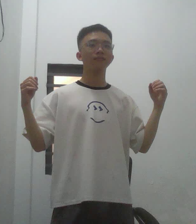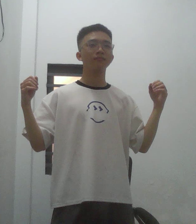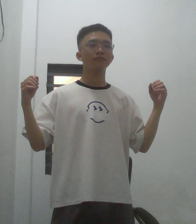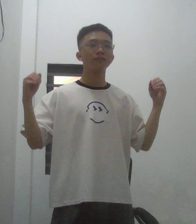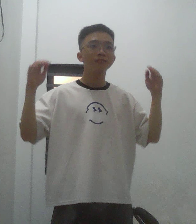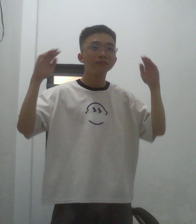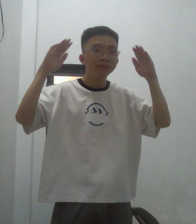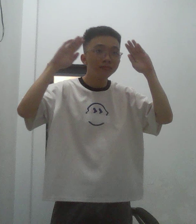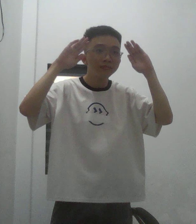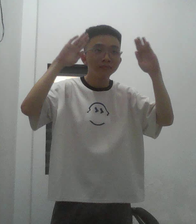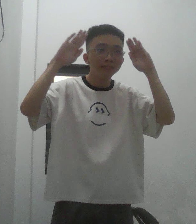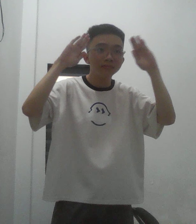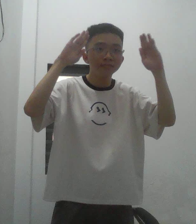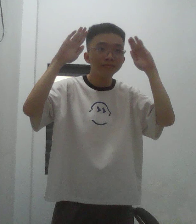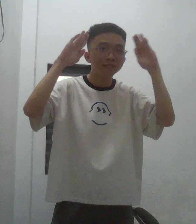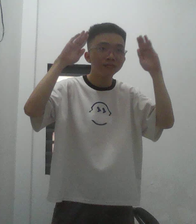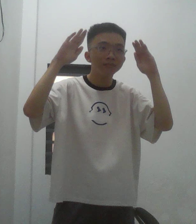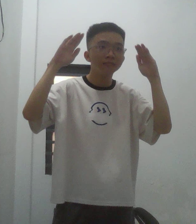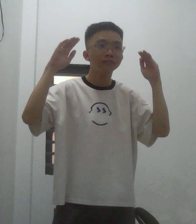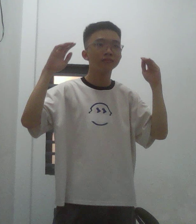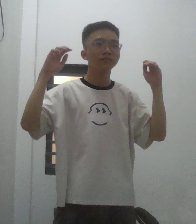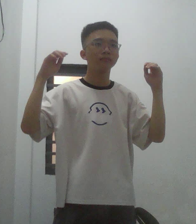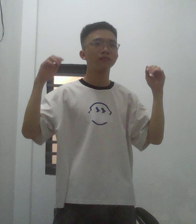xin chao